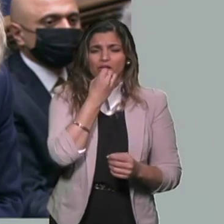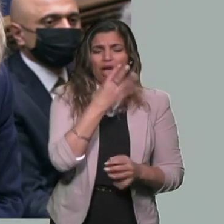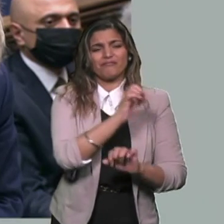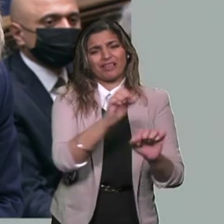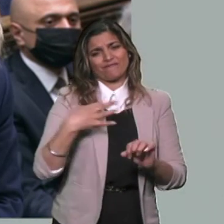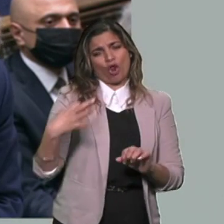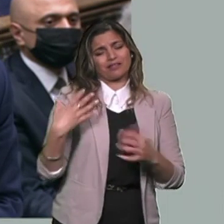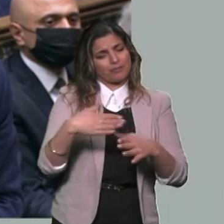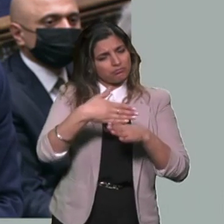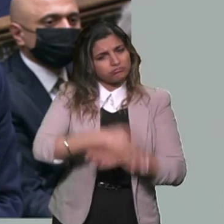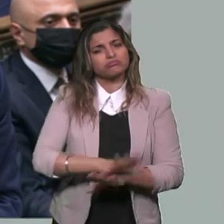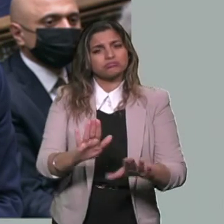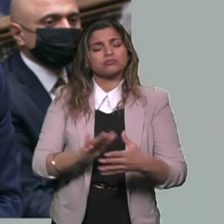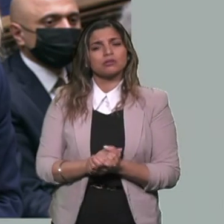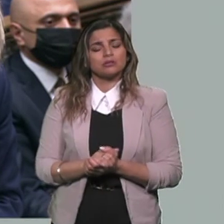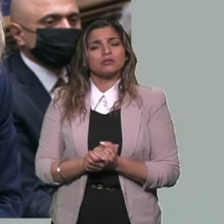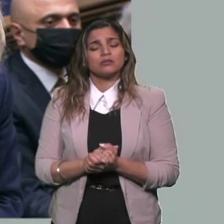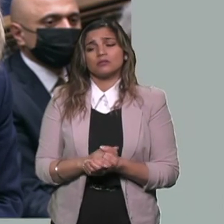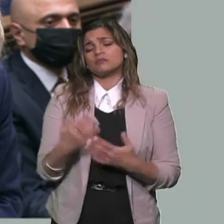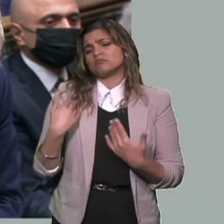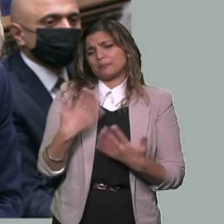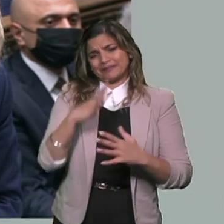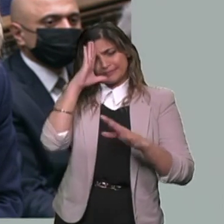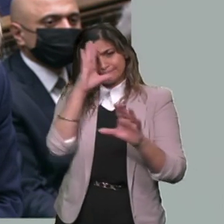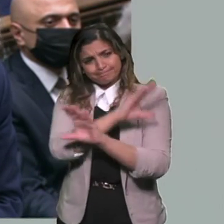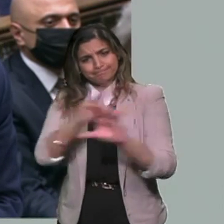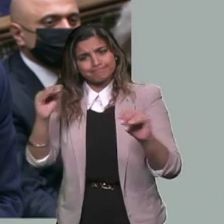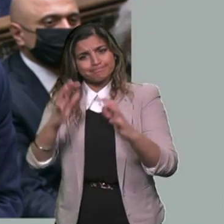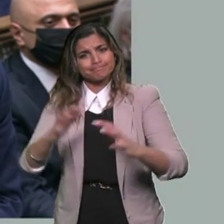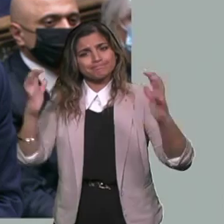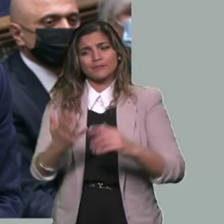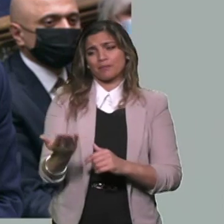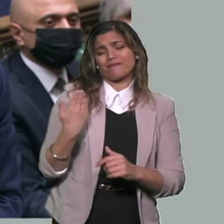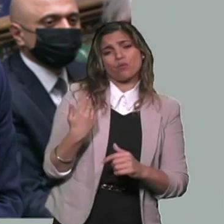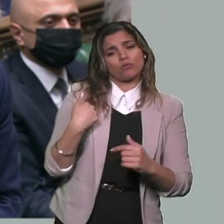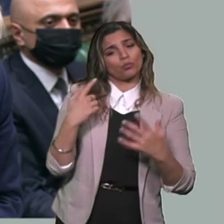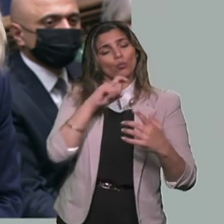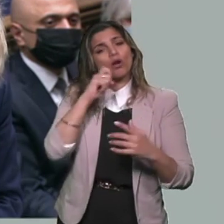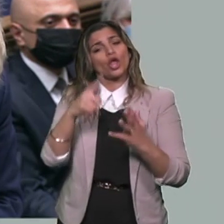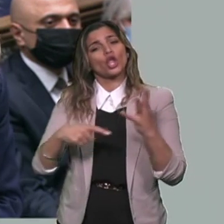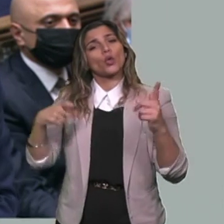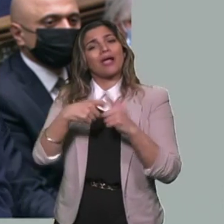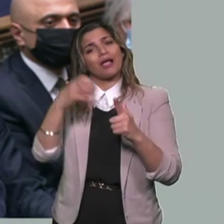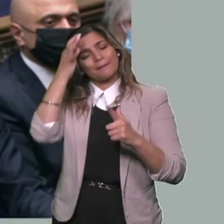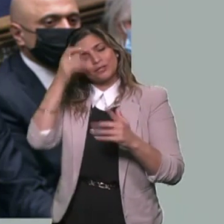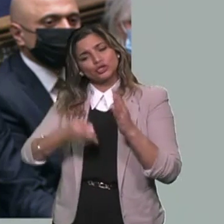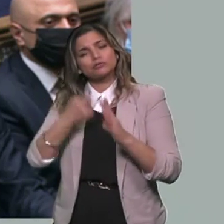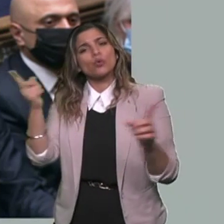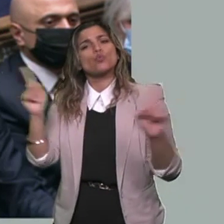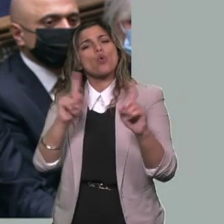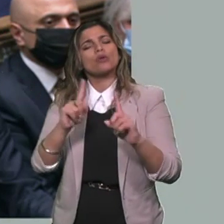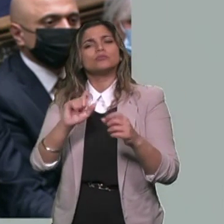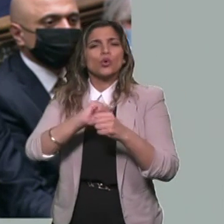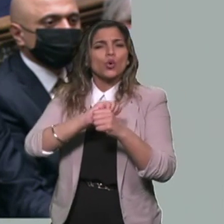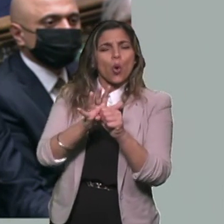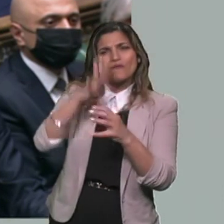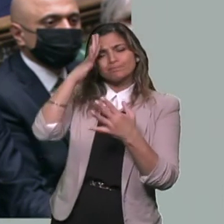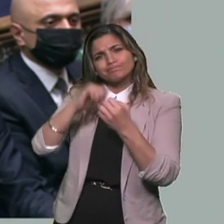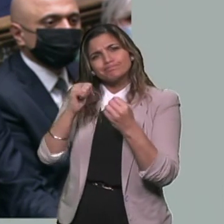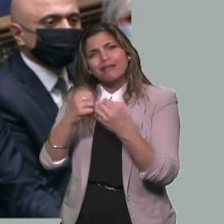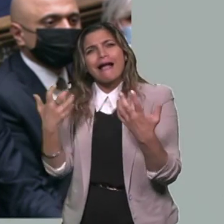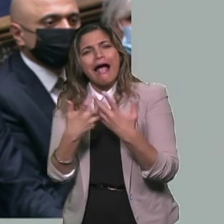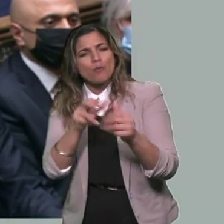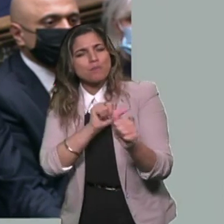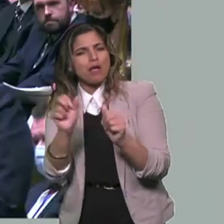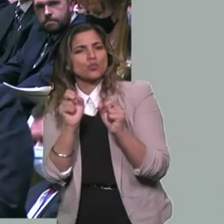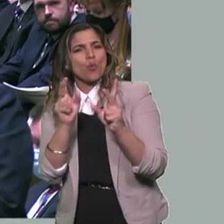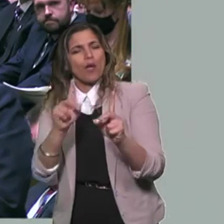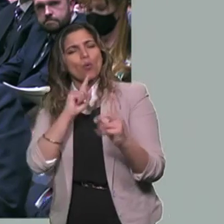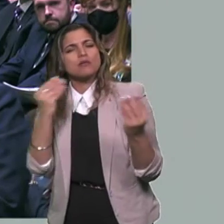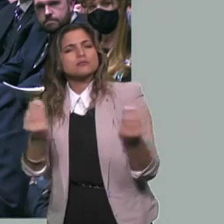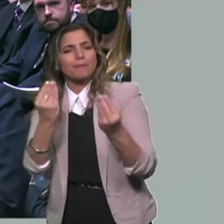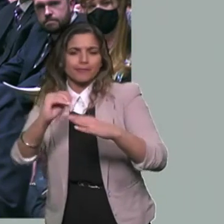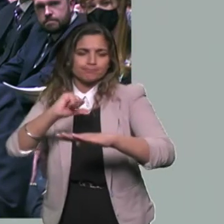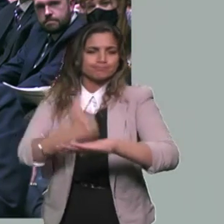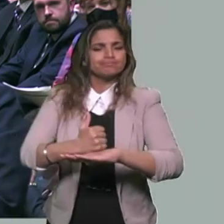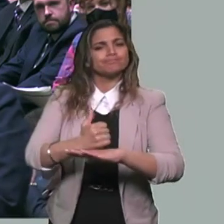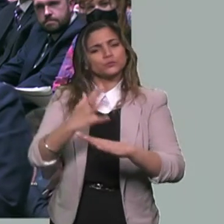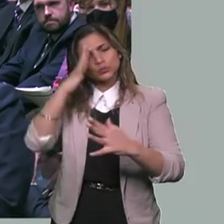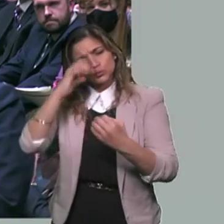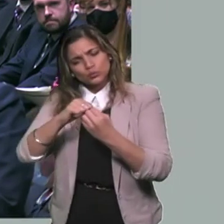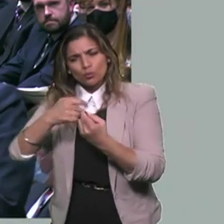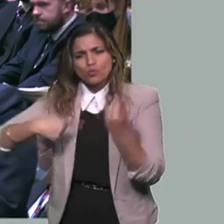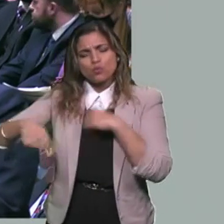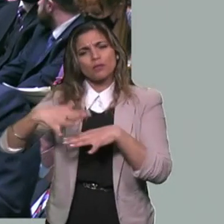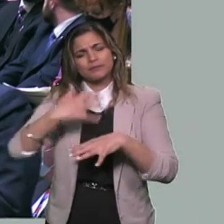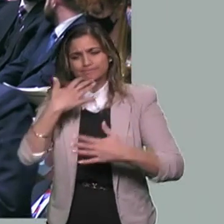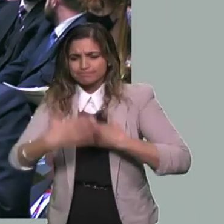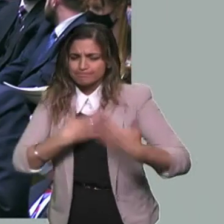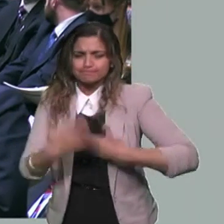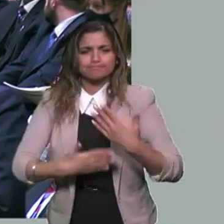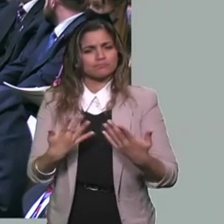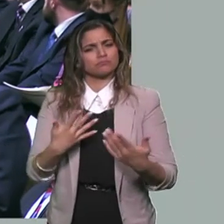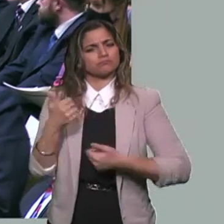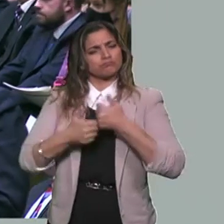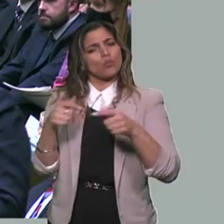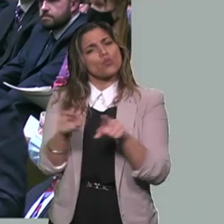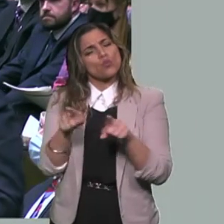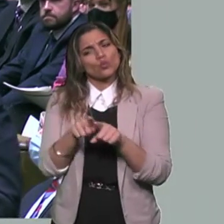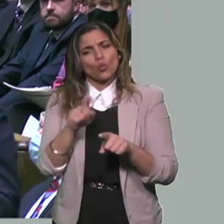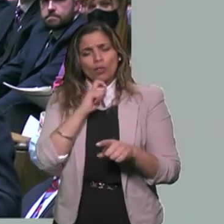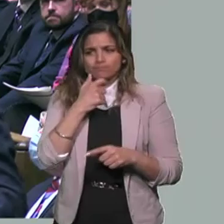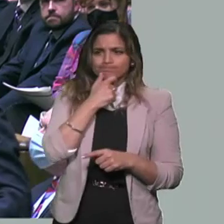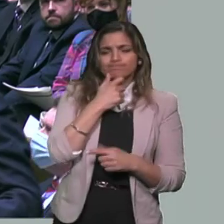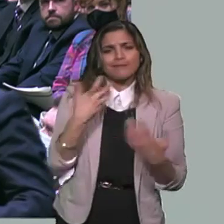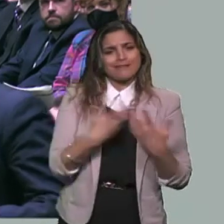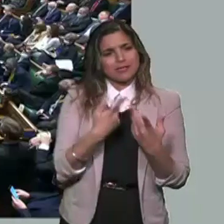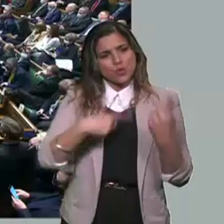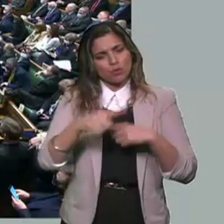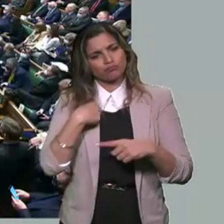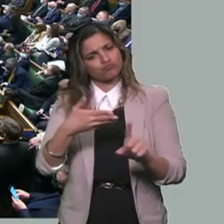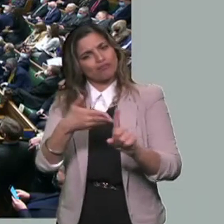As I have told the House before, we are establishing a UK commission on covid commemoration to consider how we can commemorate everything that we have all been through, and the commission will also consider how we can recognise the courage of frontline workers.